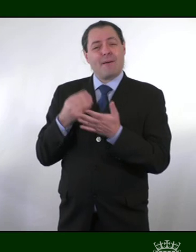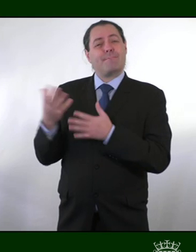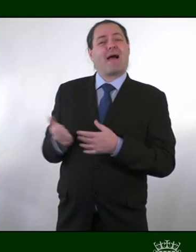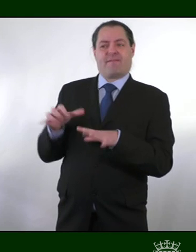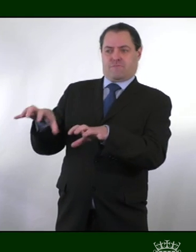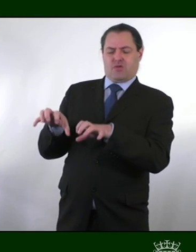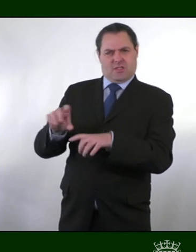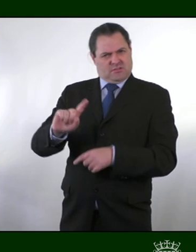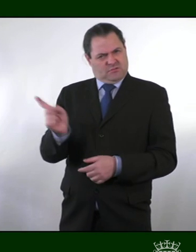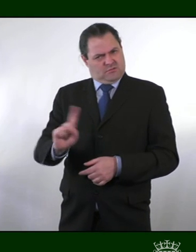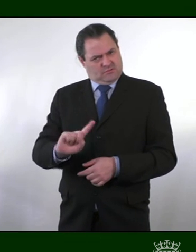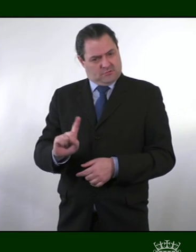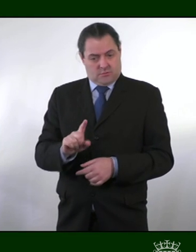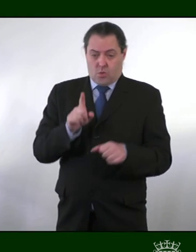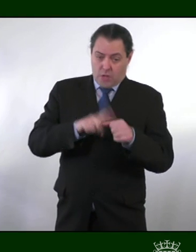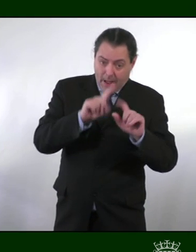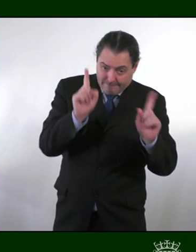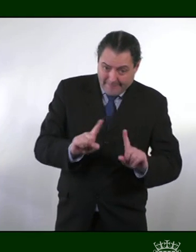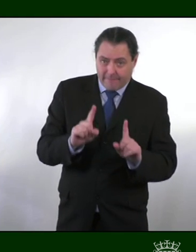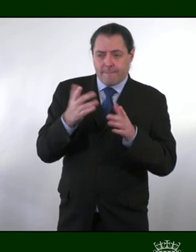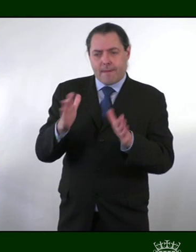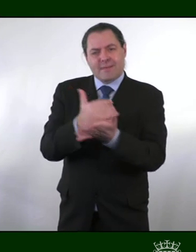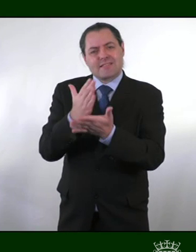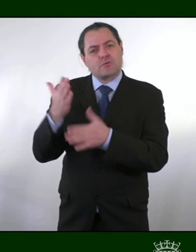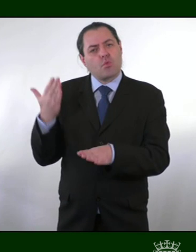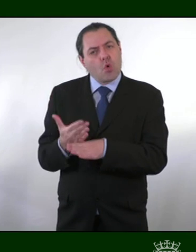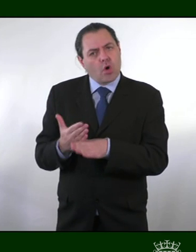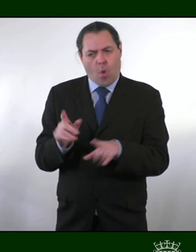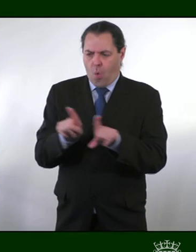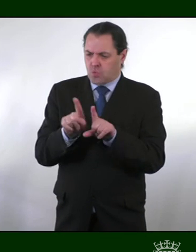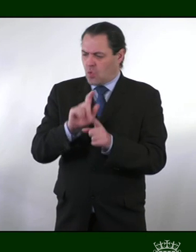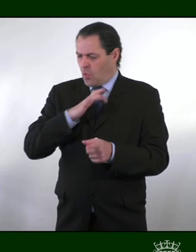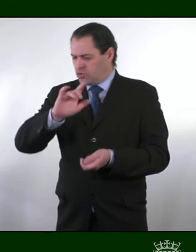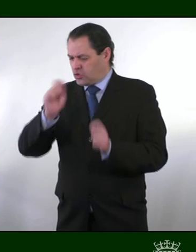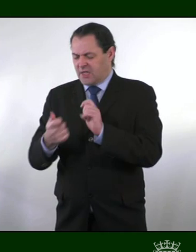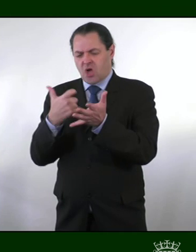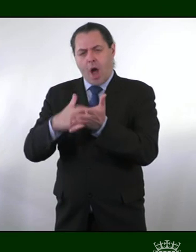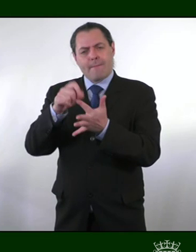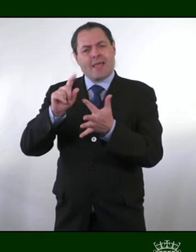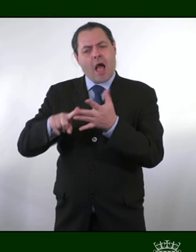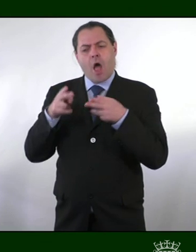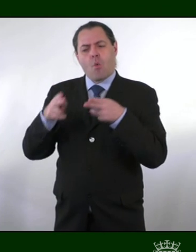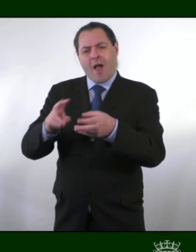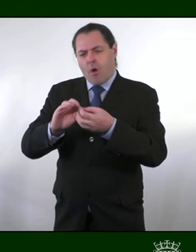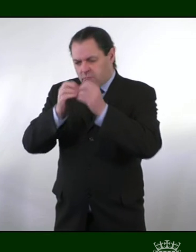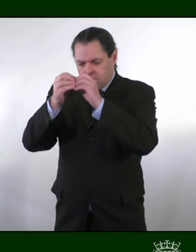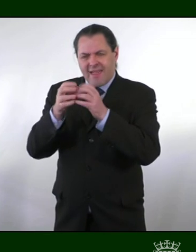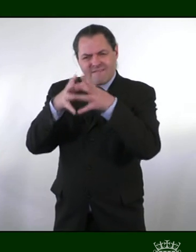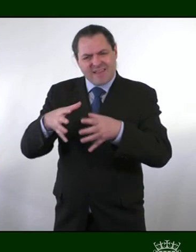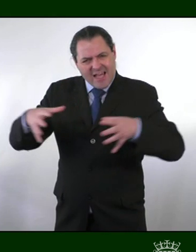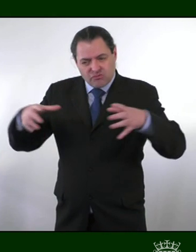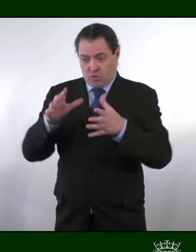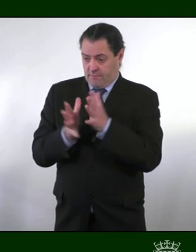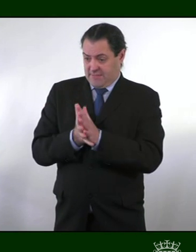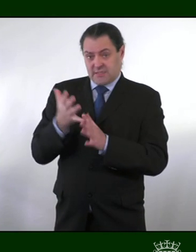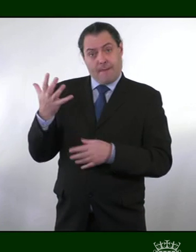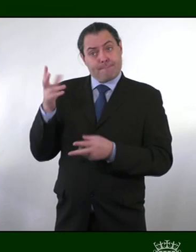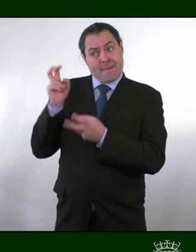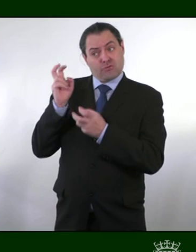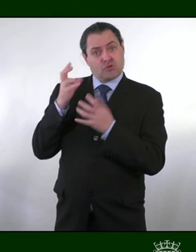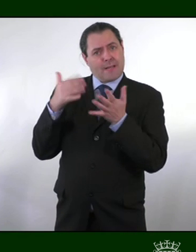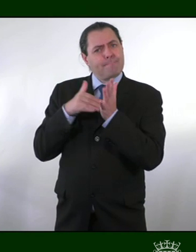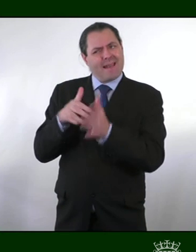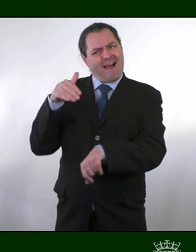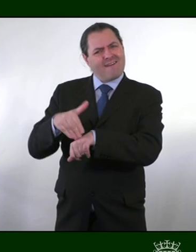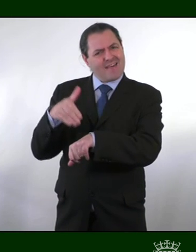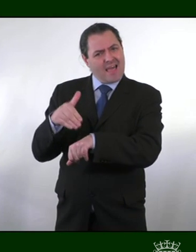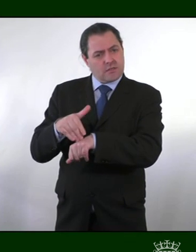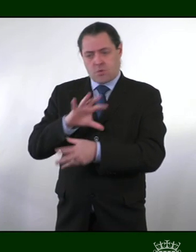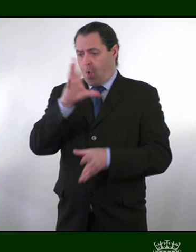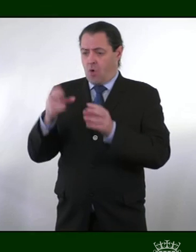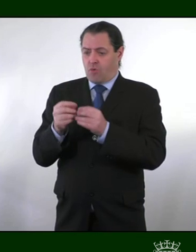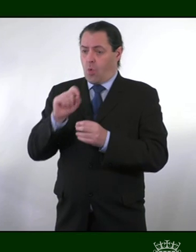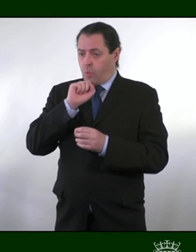Not content with short-changing young people and public sector workers, the Chancellor wants to change RPI in a move that will impact about 10 million pension incomes and cost retirees over £100 billion.